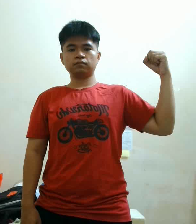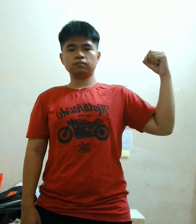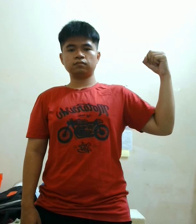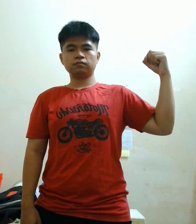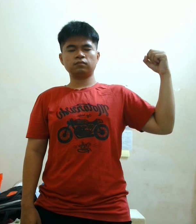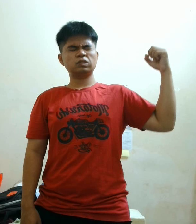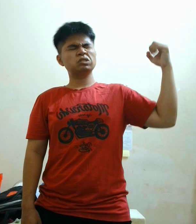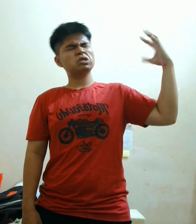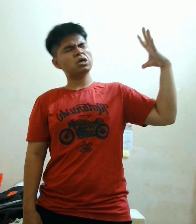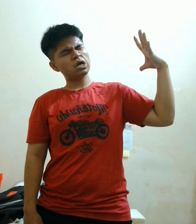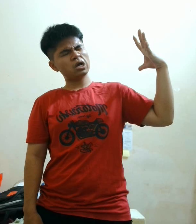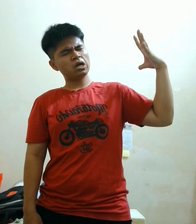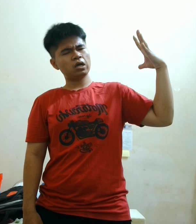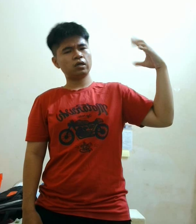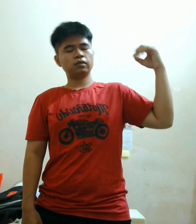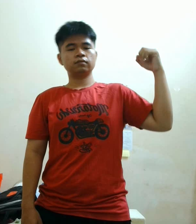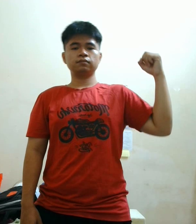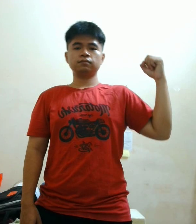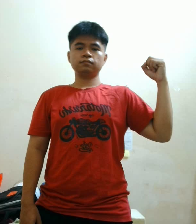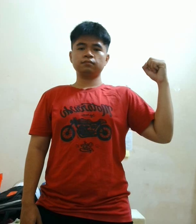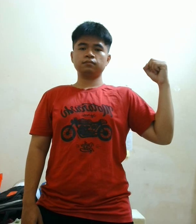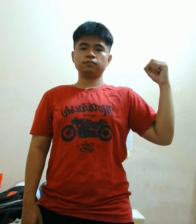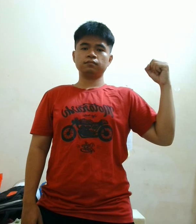troi nang